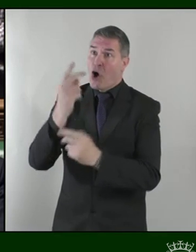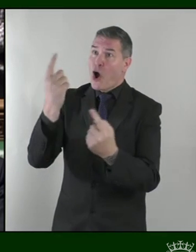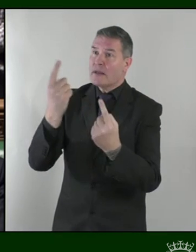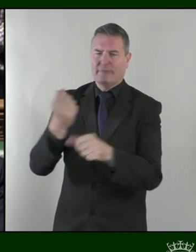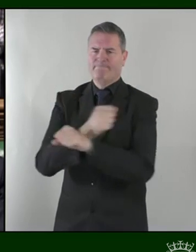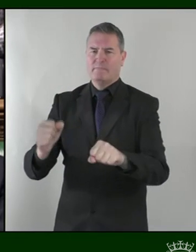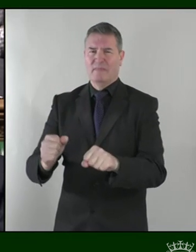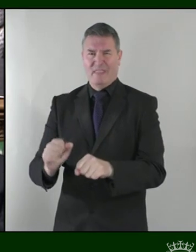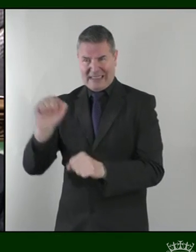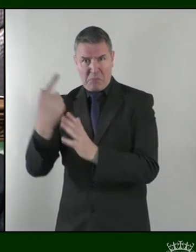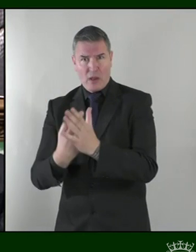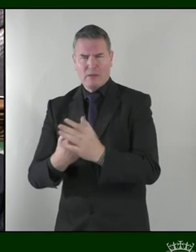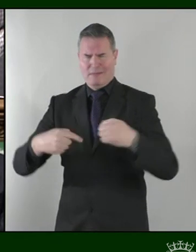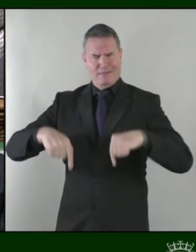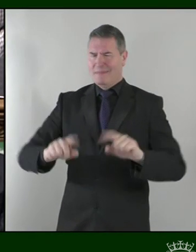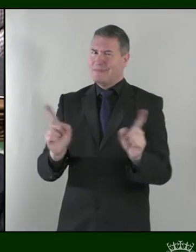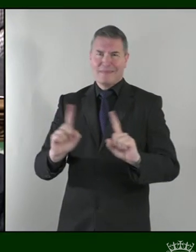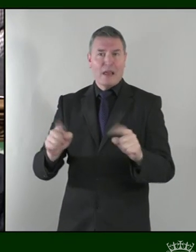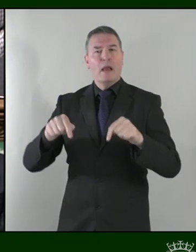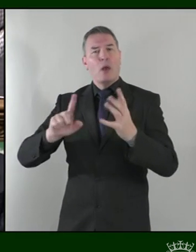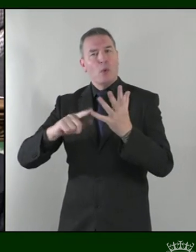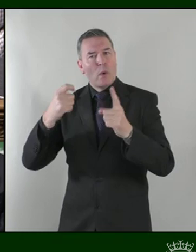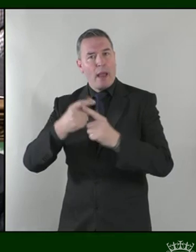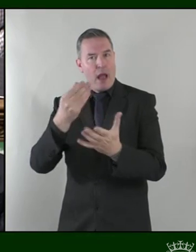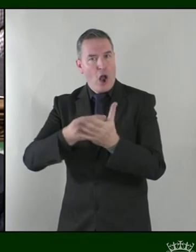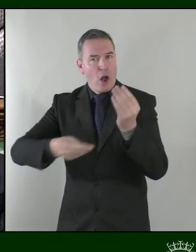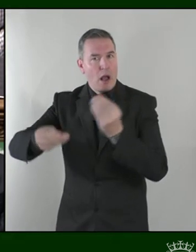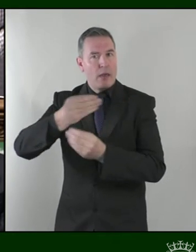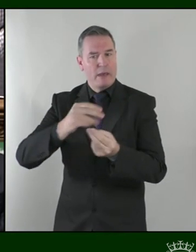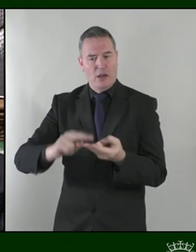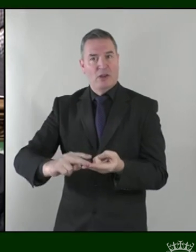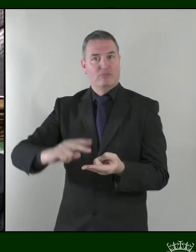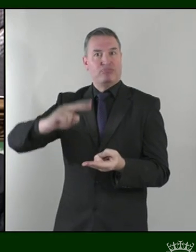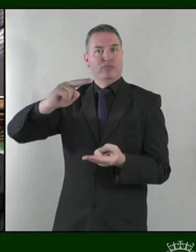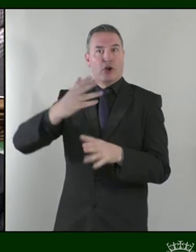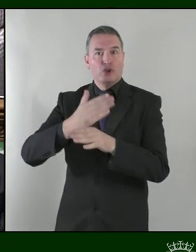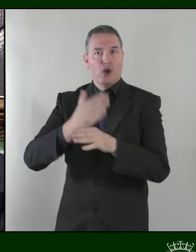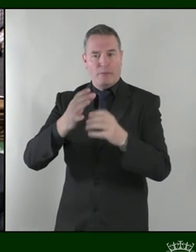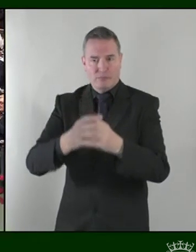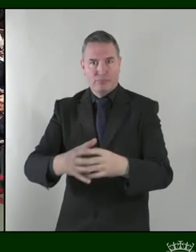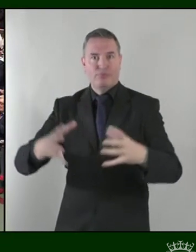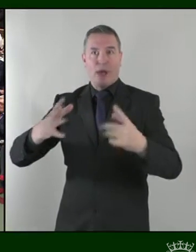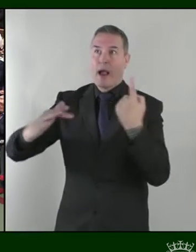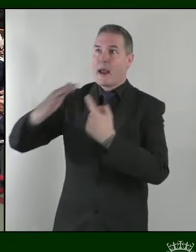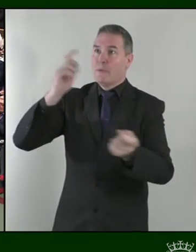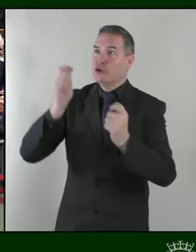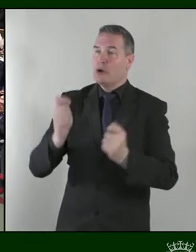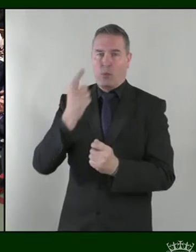We have a plan that will allow the UK economy to continue to grow and create jobs and that will tackle climate change.